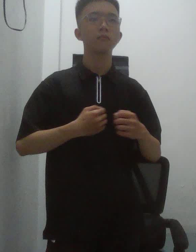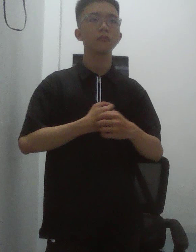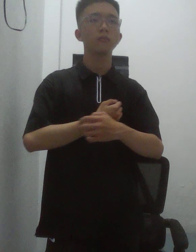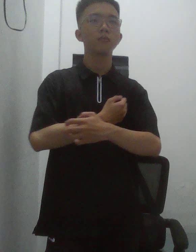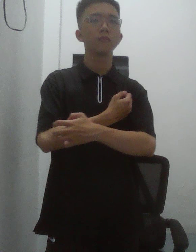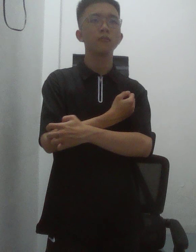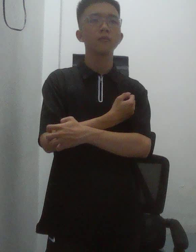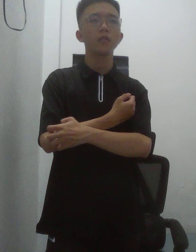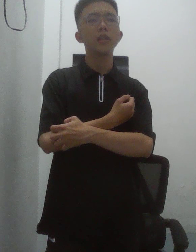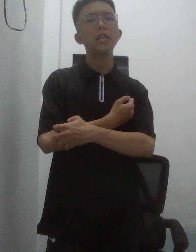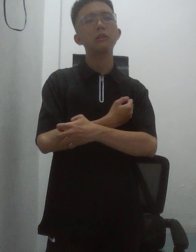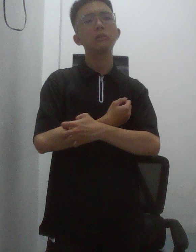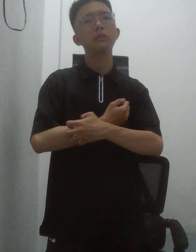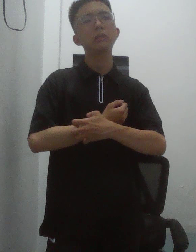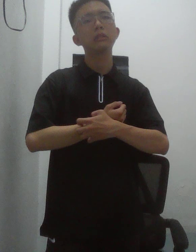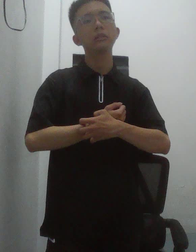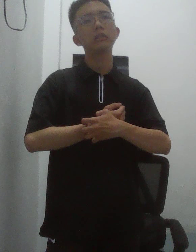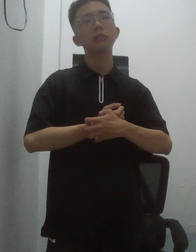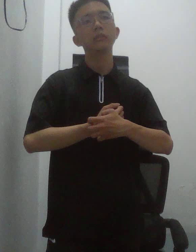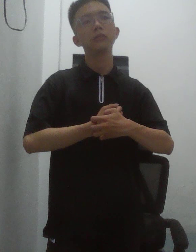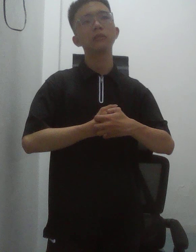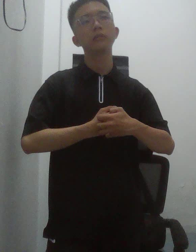ngheo